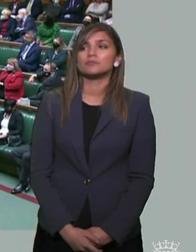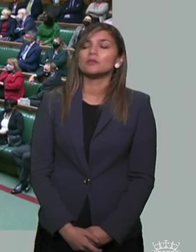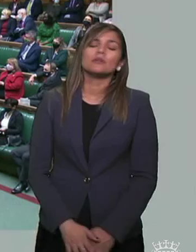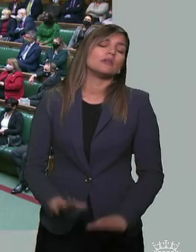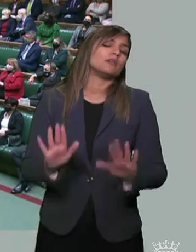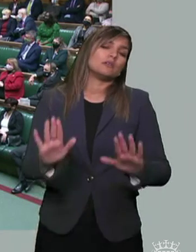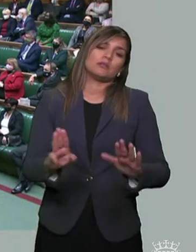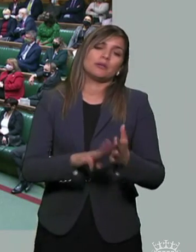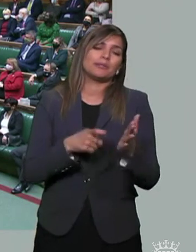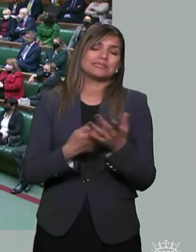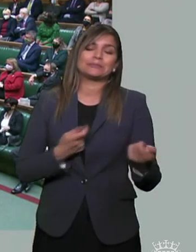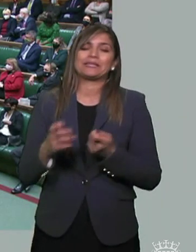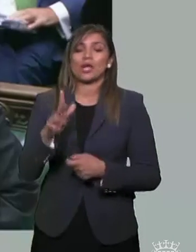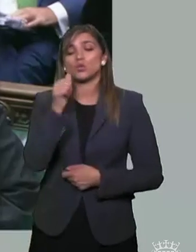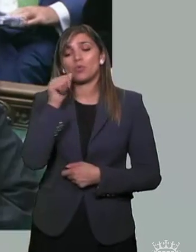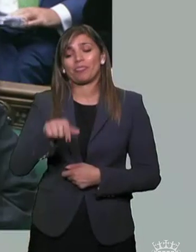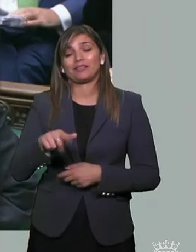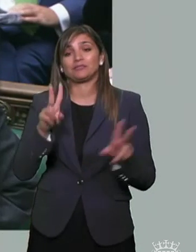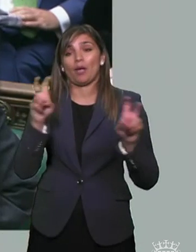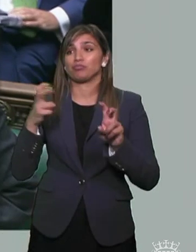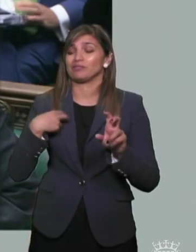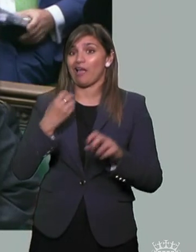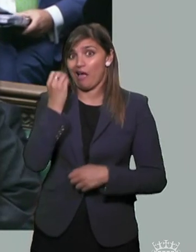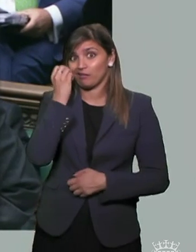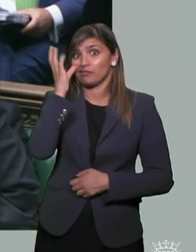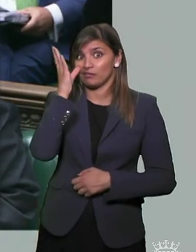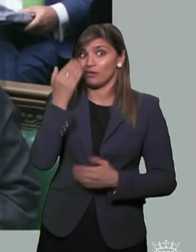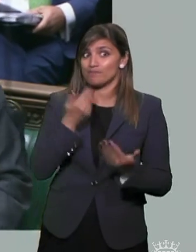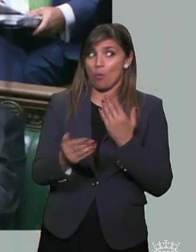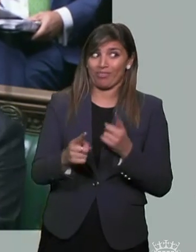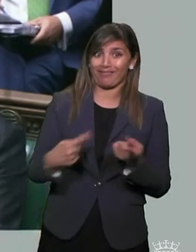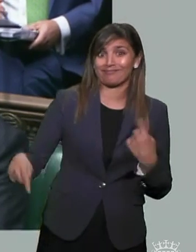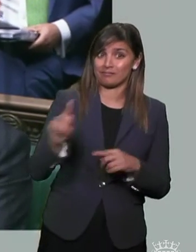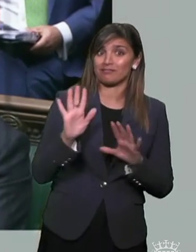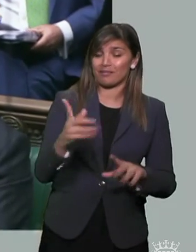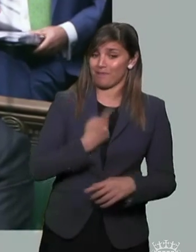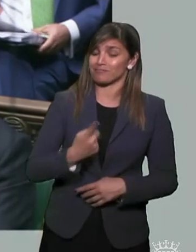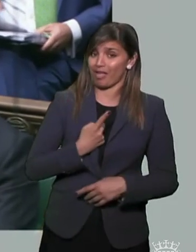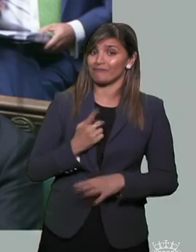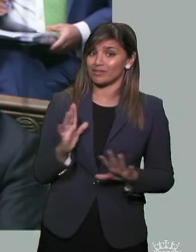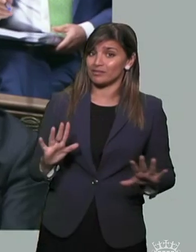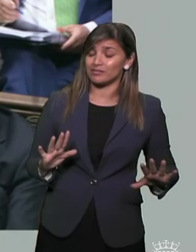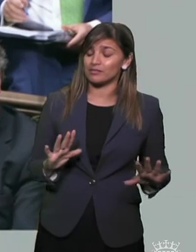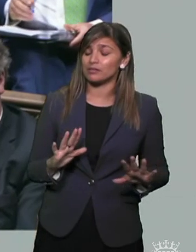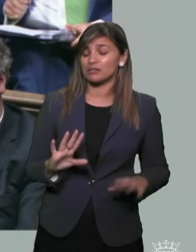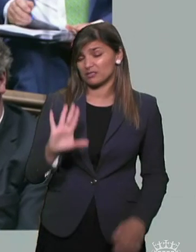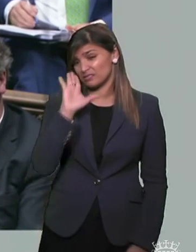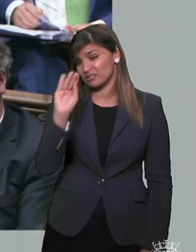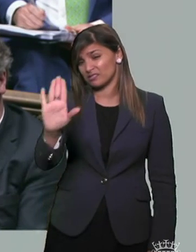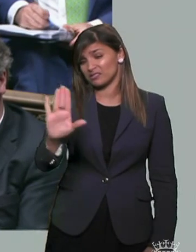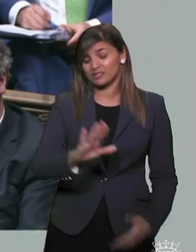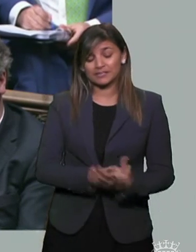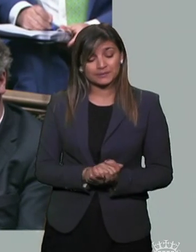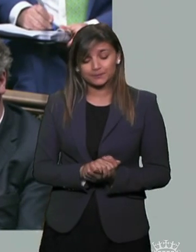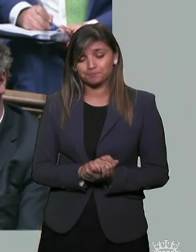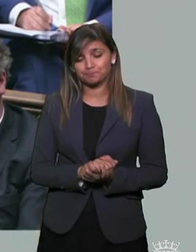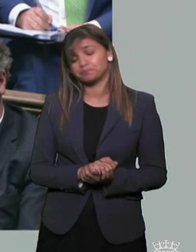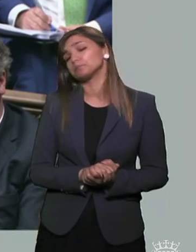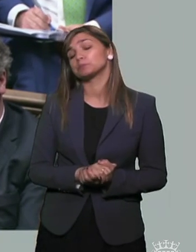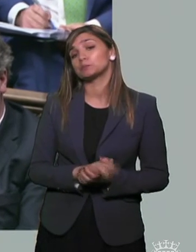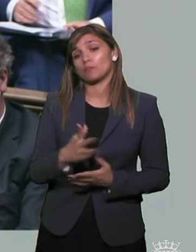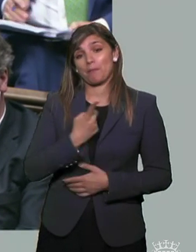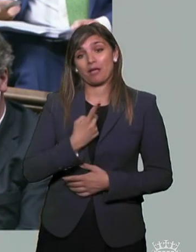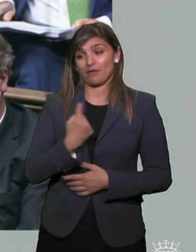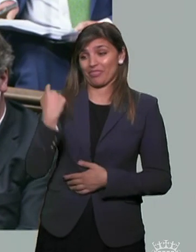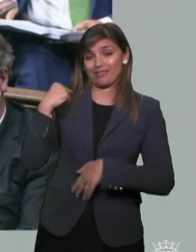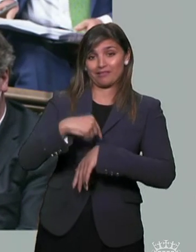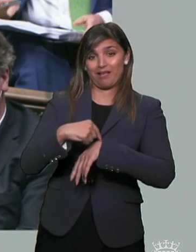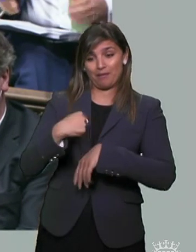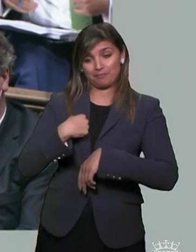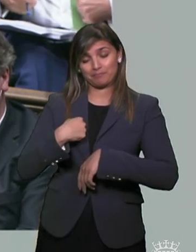This happens to be one of the subjects that I know more about than probably anybody else in the House.